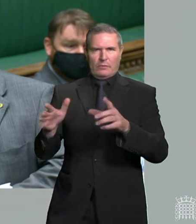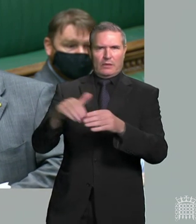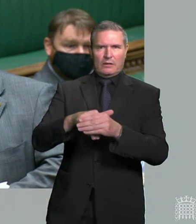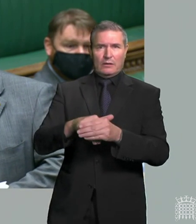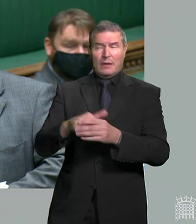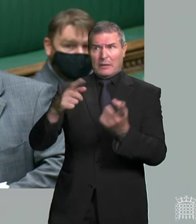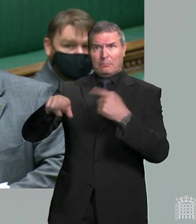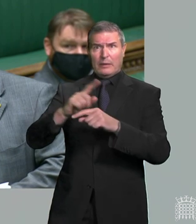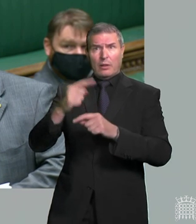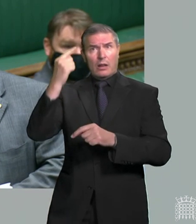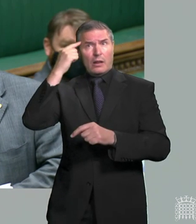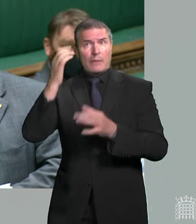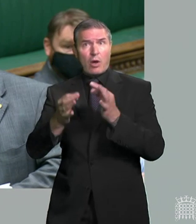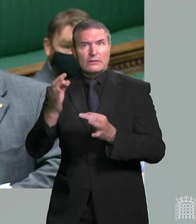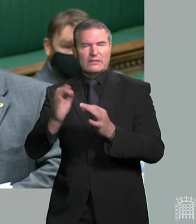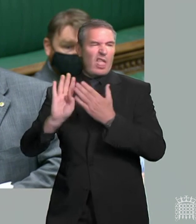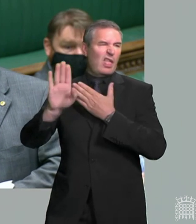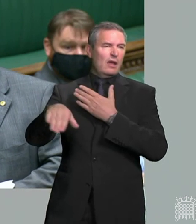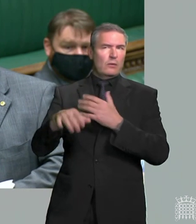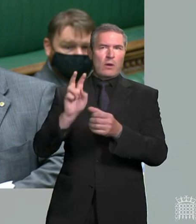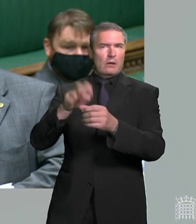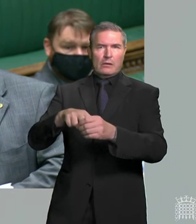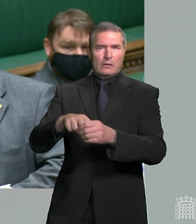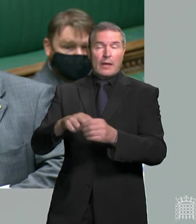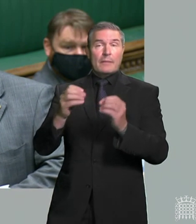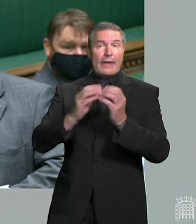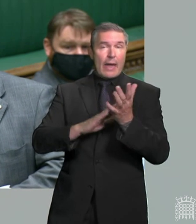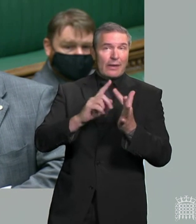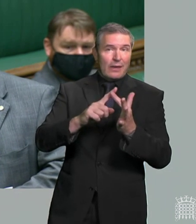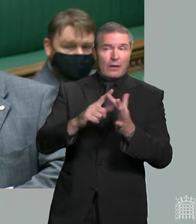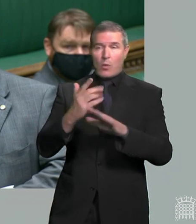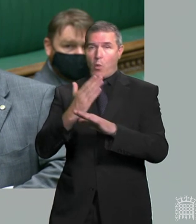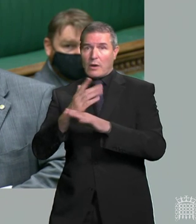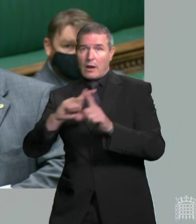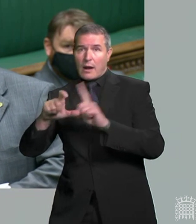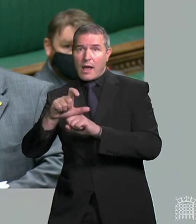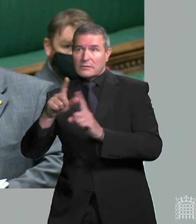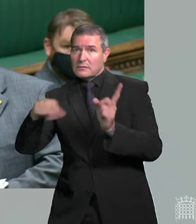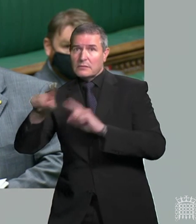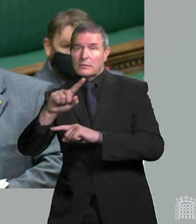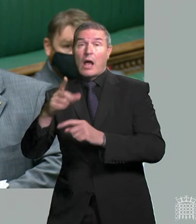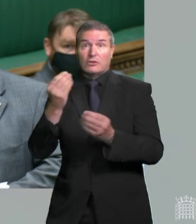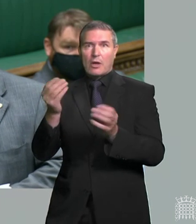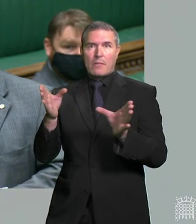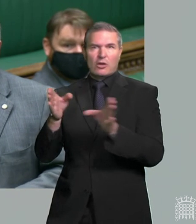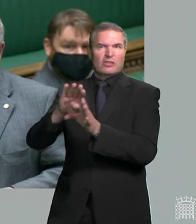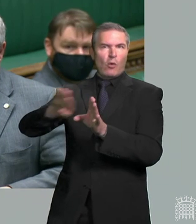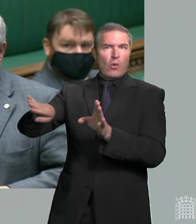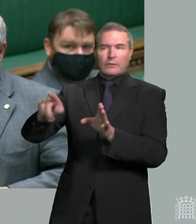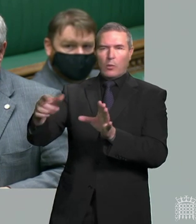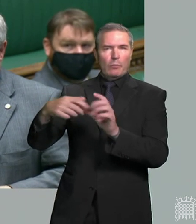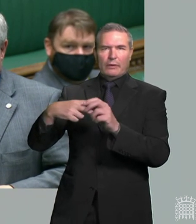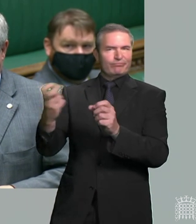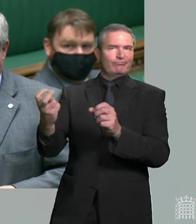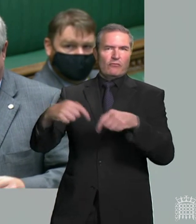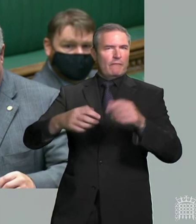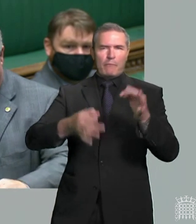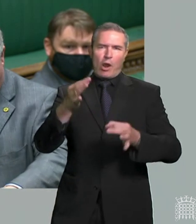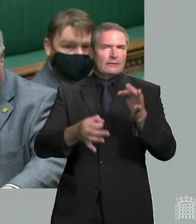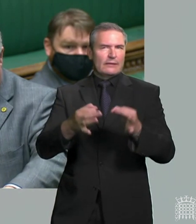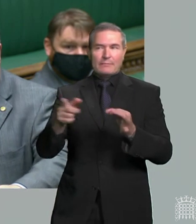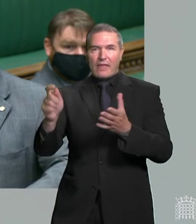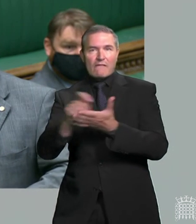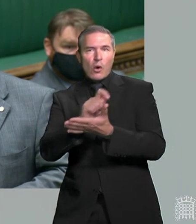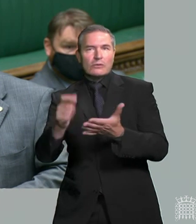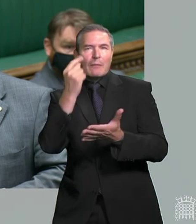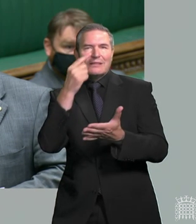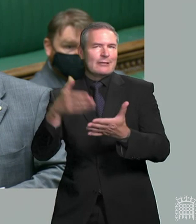disenfranchising people from working-class communities, black and minority ethnic communities, and others already marginalised in society, creating barriers to vote.